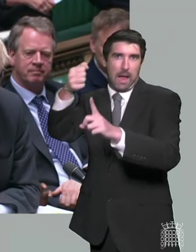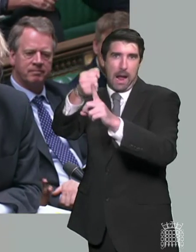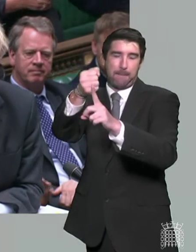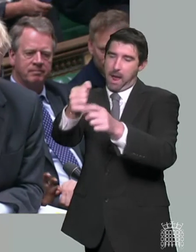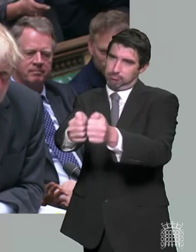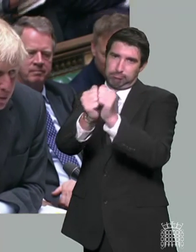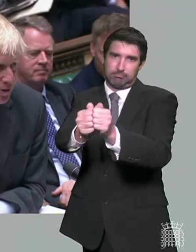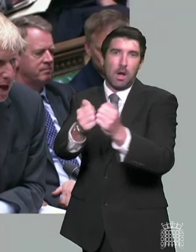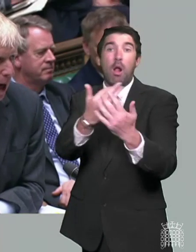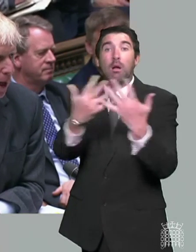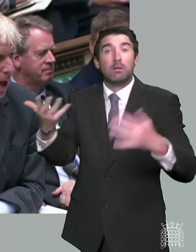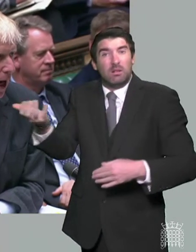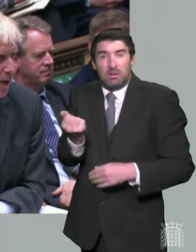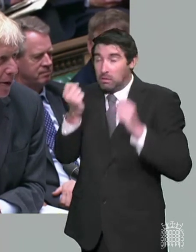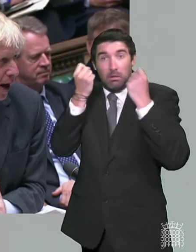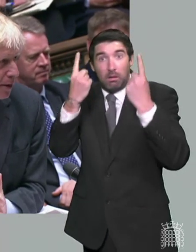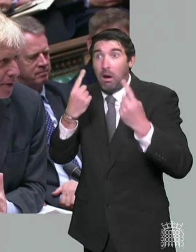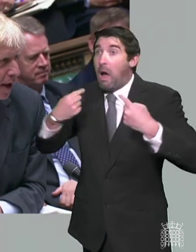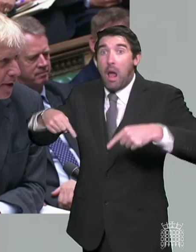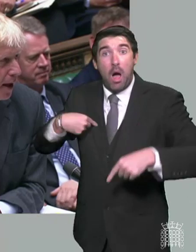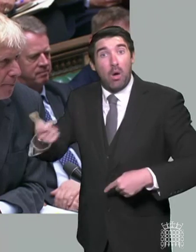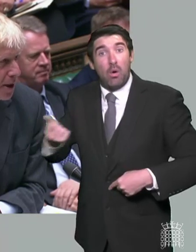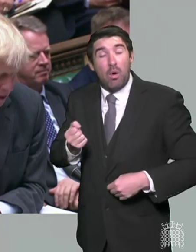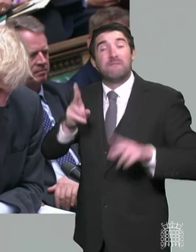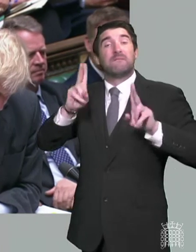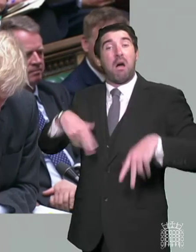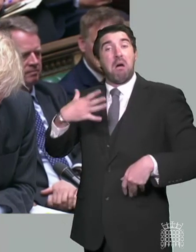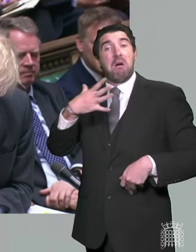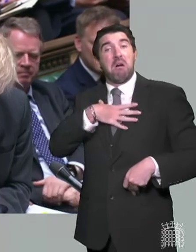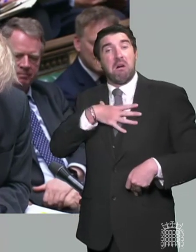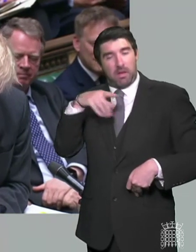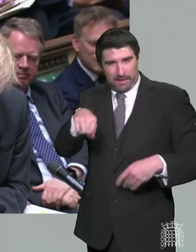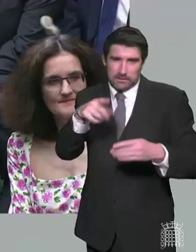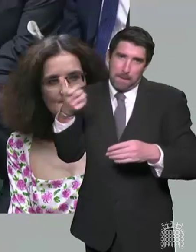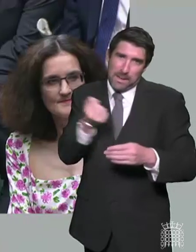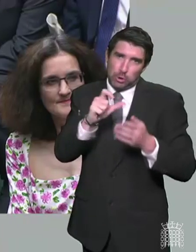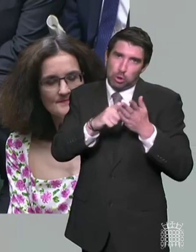Too many pensioners fail to take up their entitlements under pension credit.